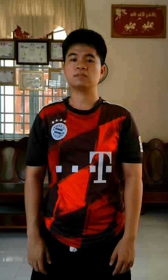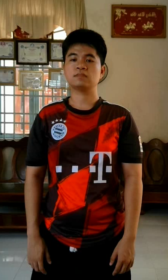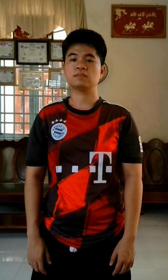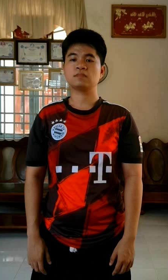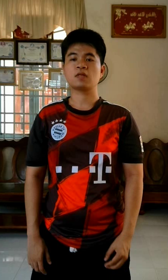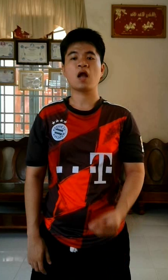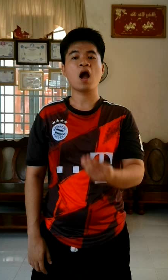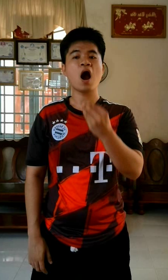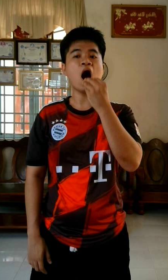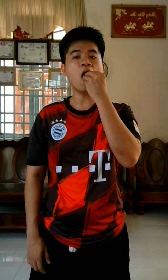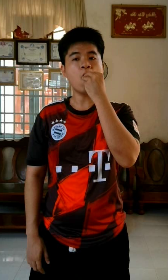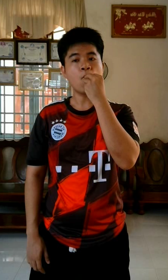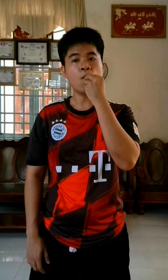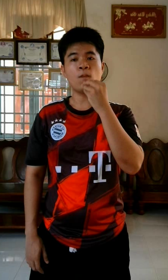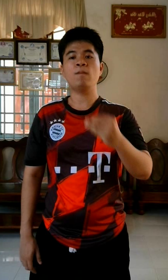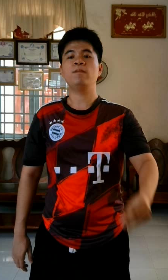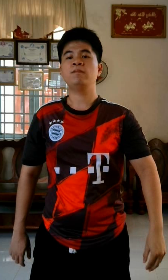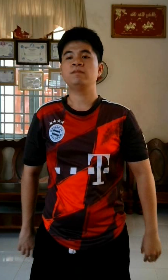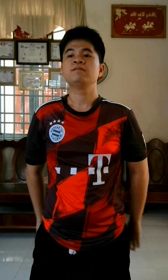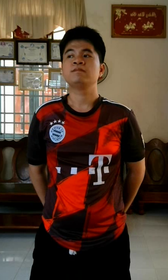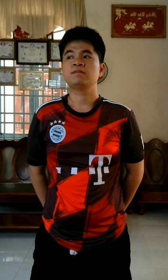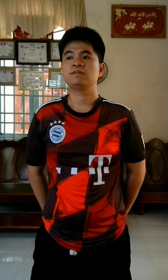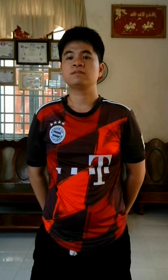an